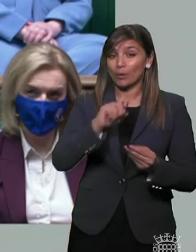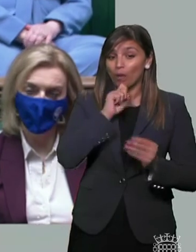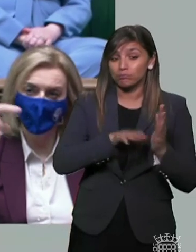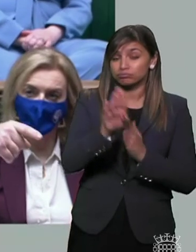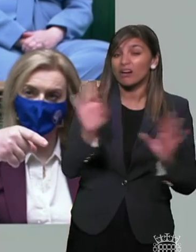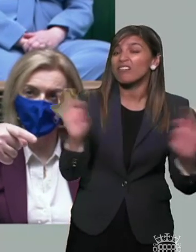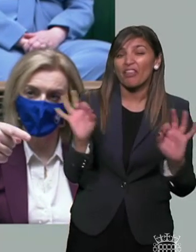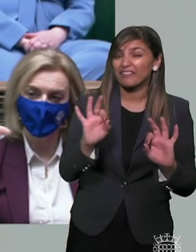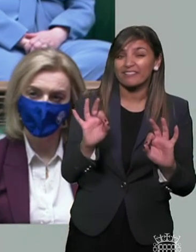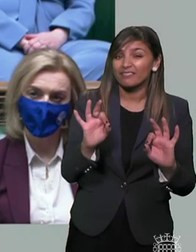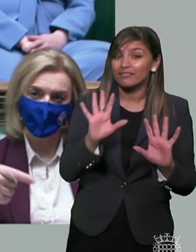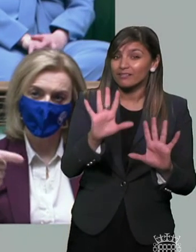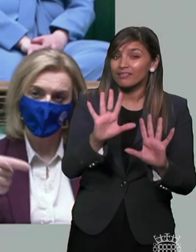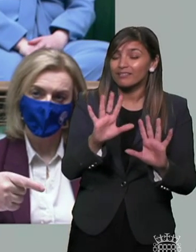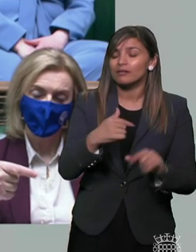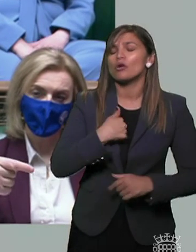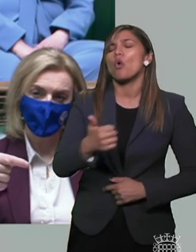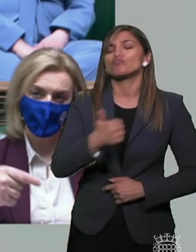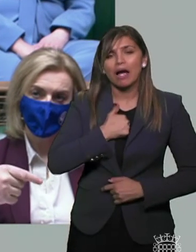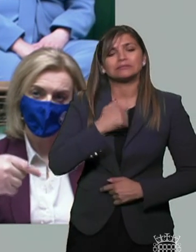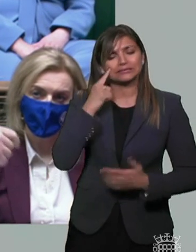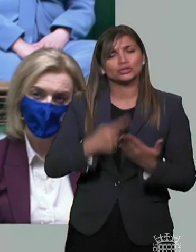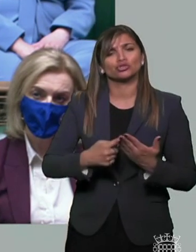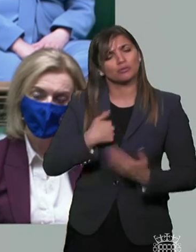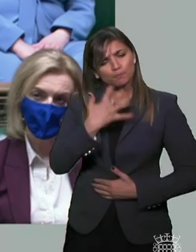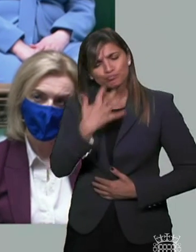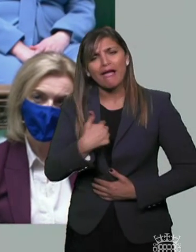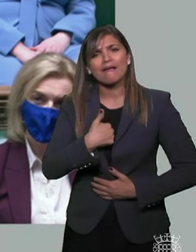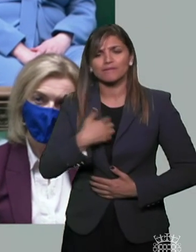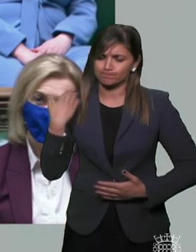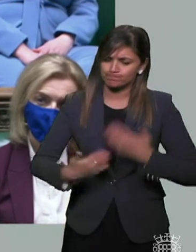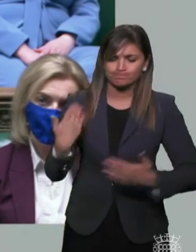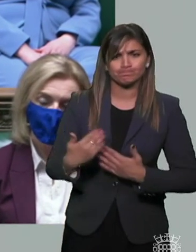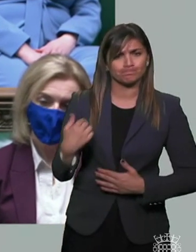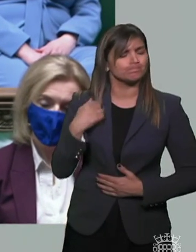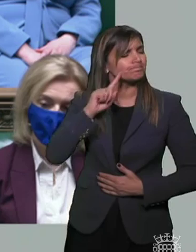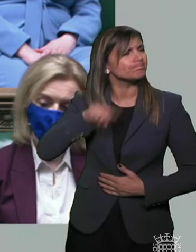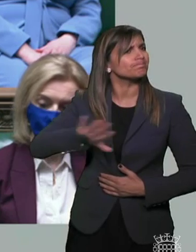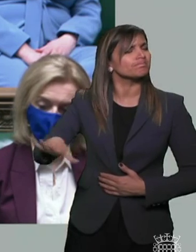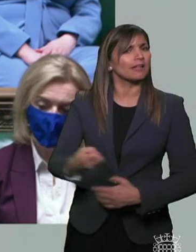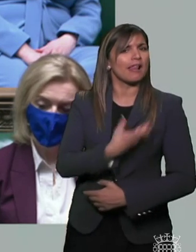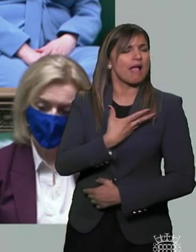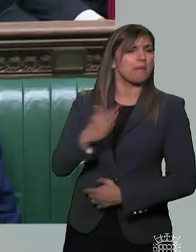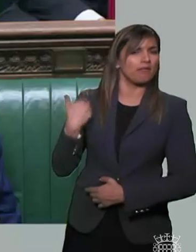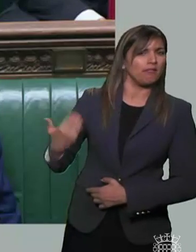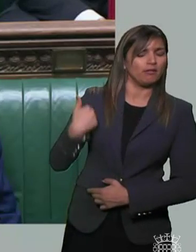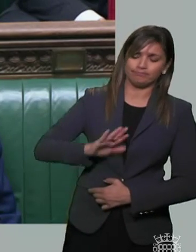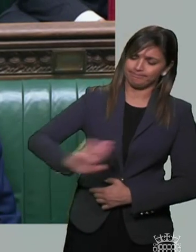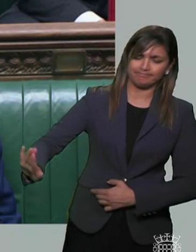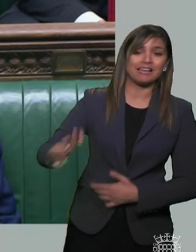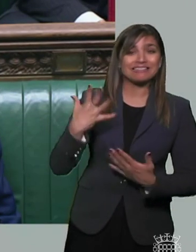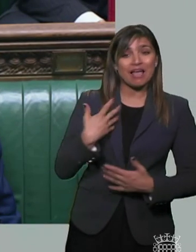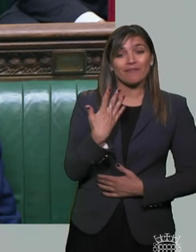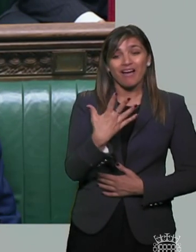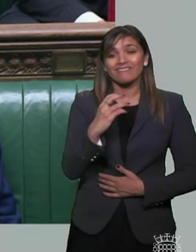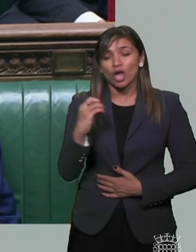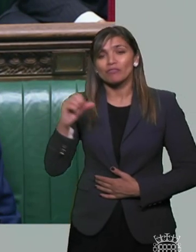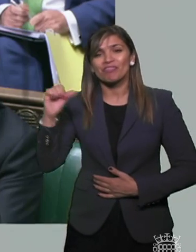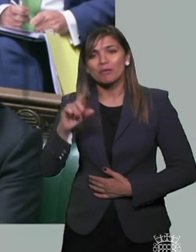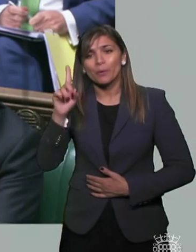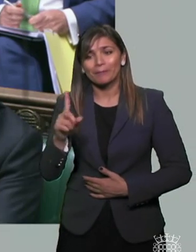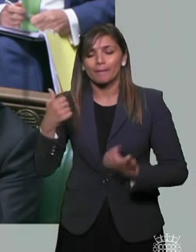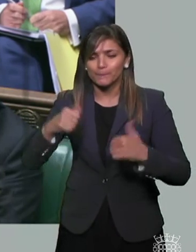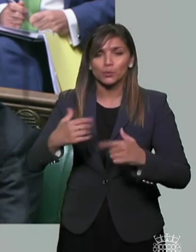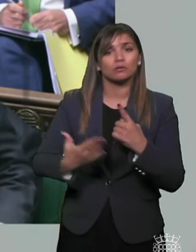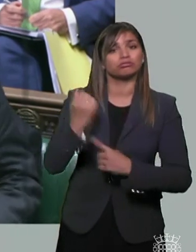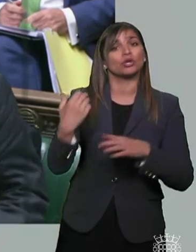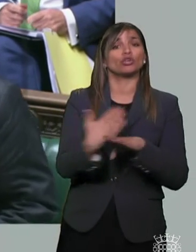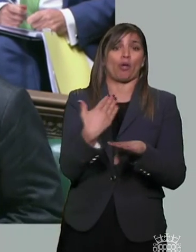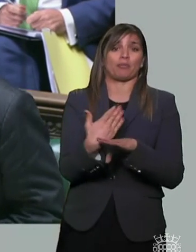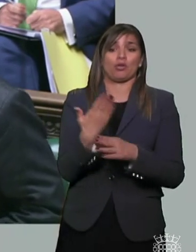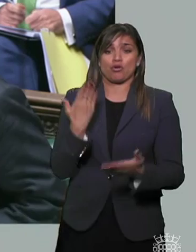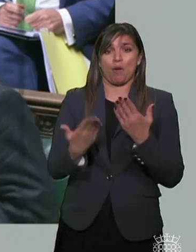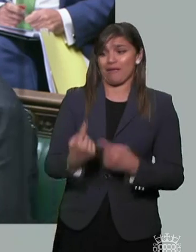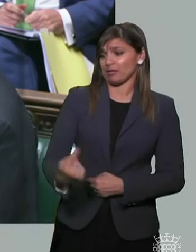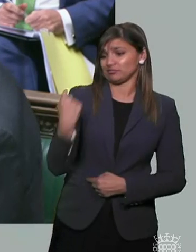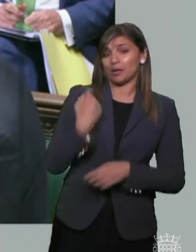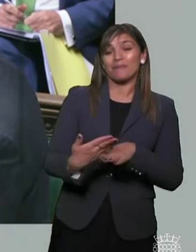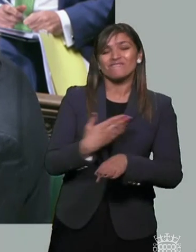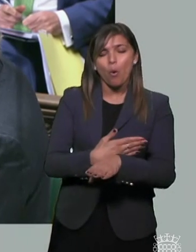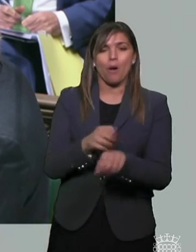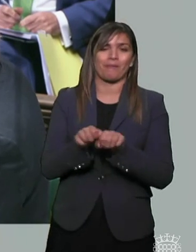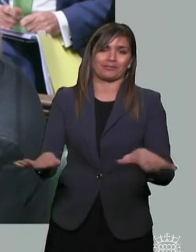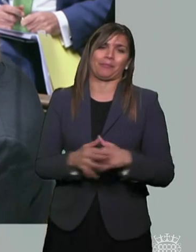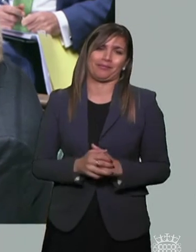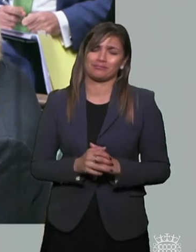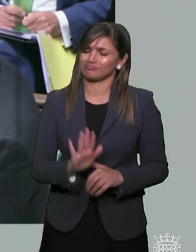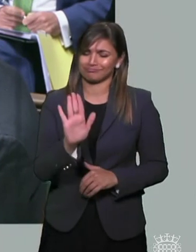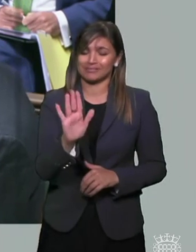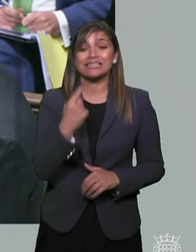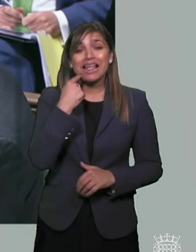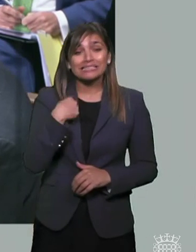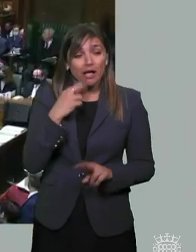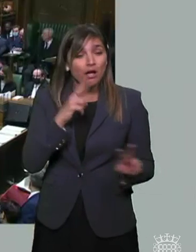It is because we took those courageous steps that we now have 500,000 more people in work than there were when the pandemic began, and yesterday I saw 1.